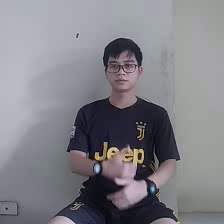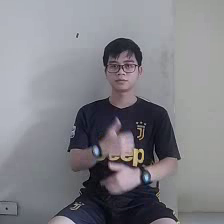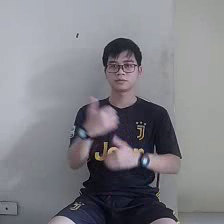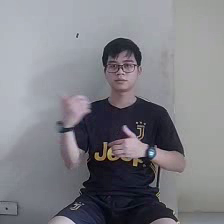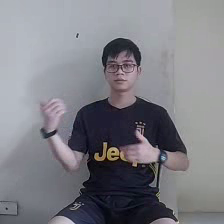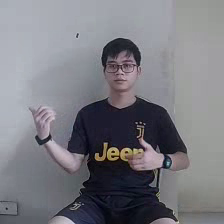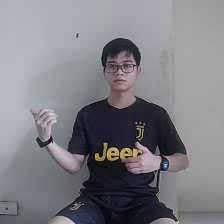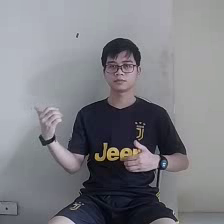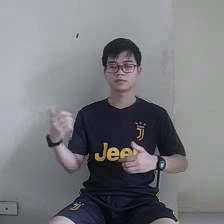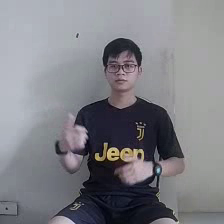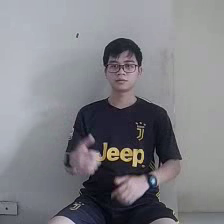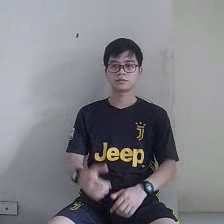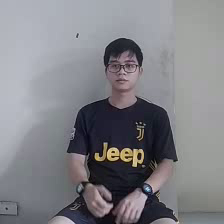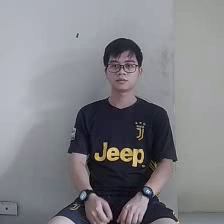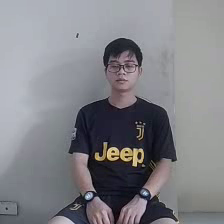Kết hôn